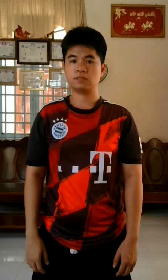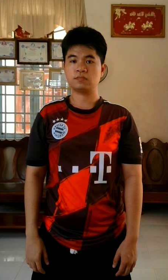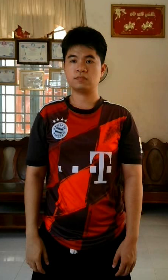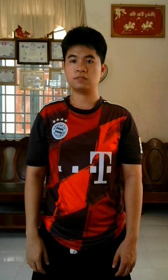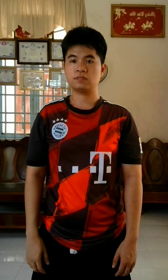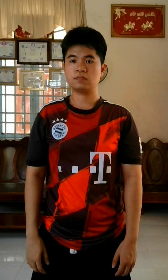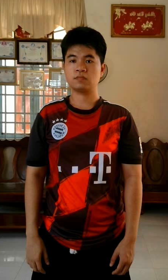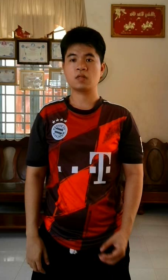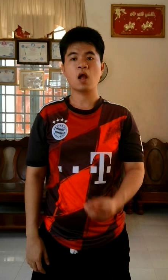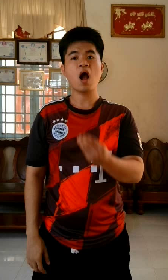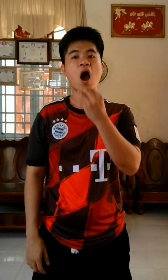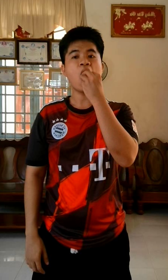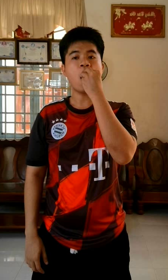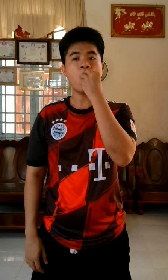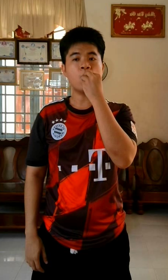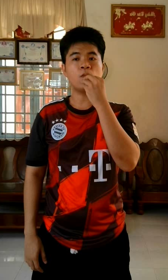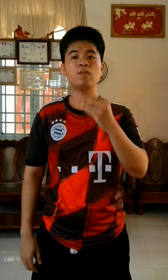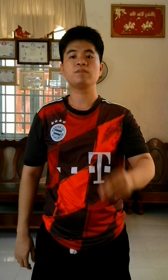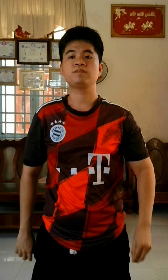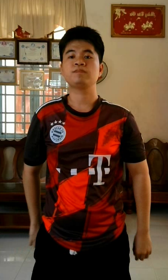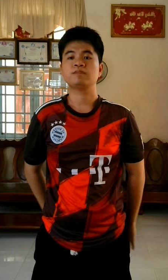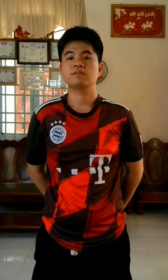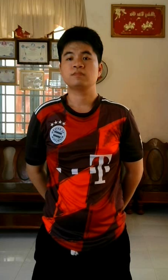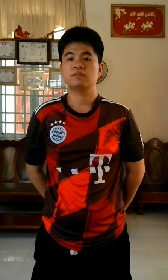an